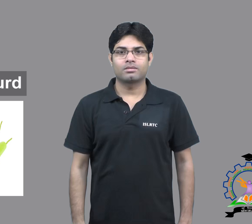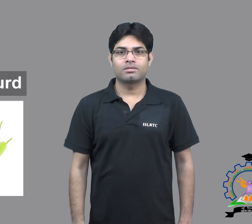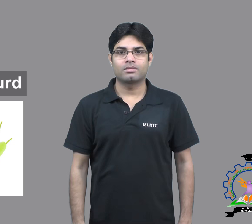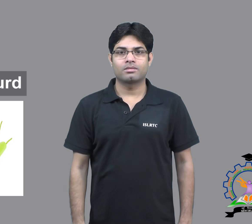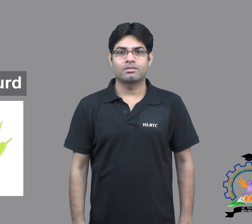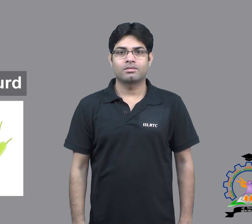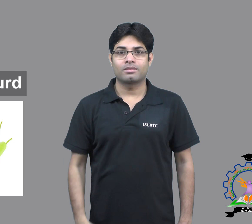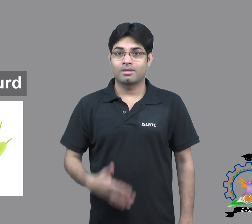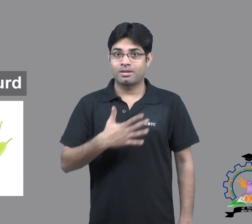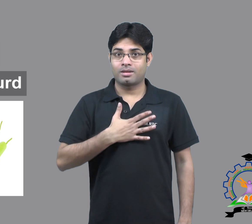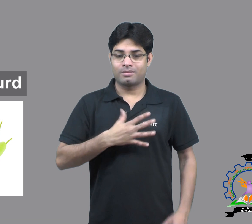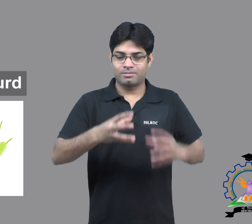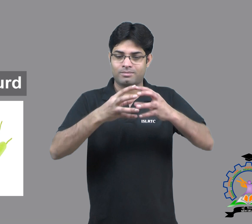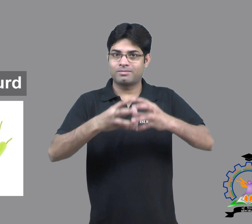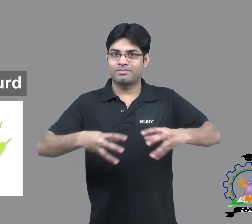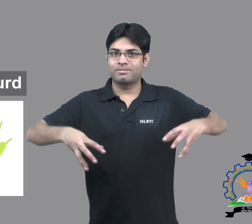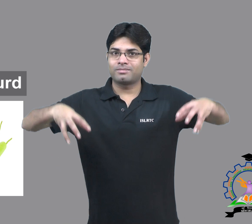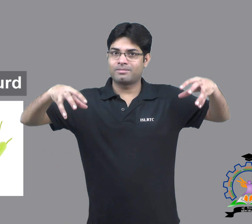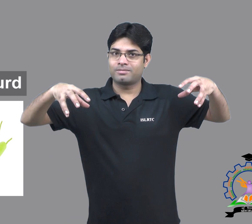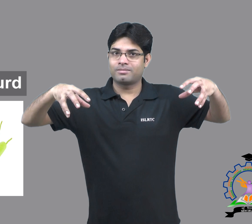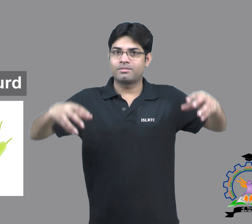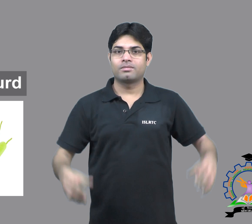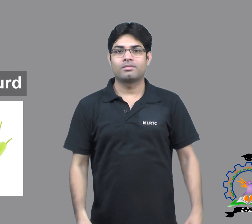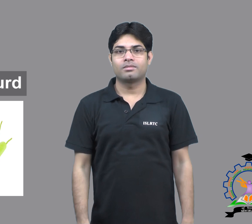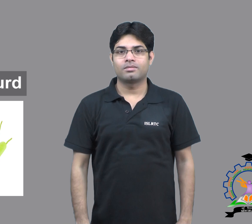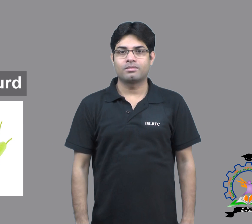Lauki Bottle Gourd